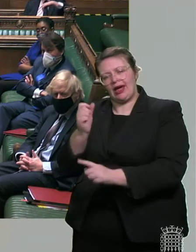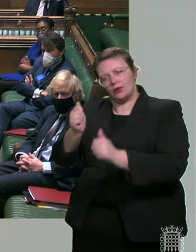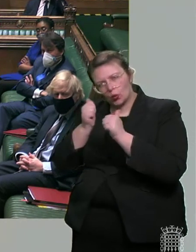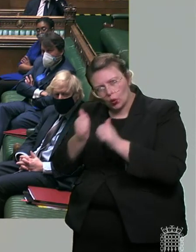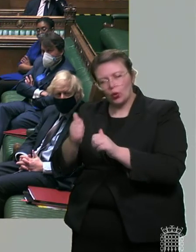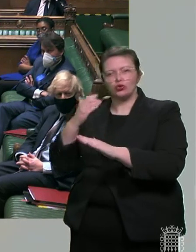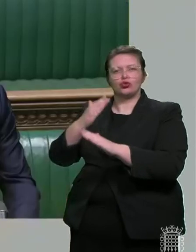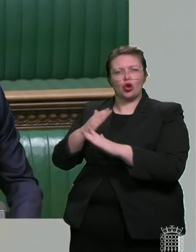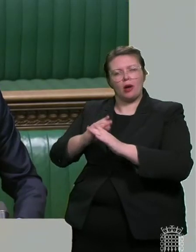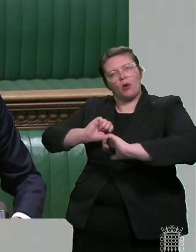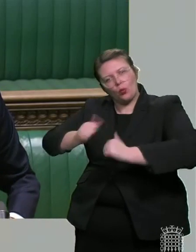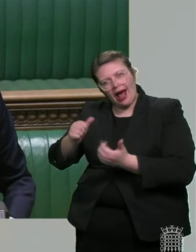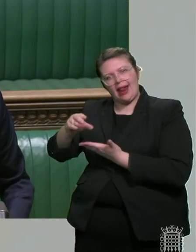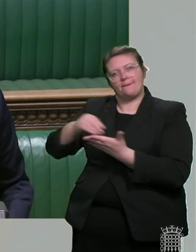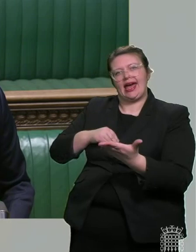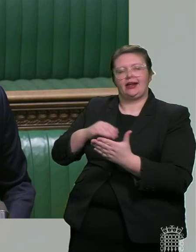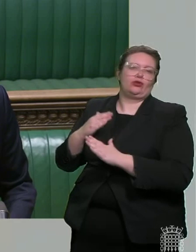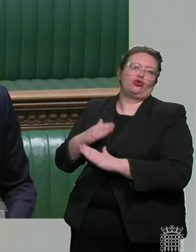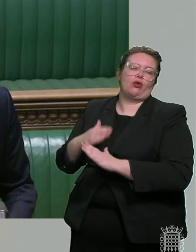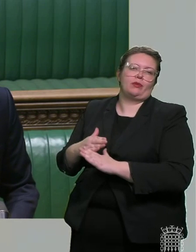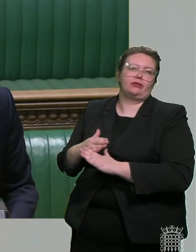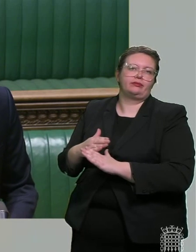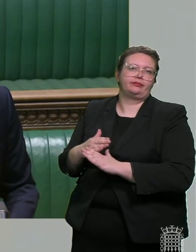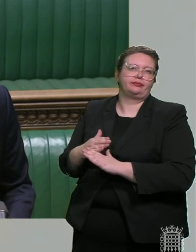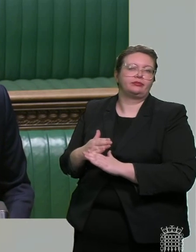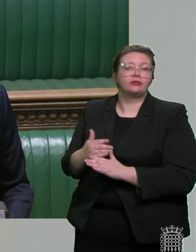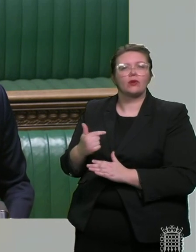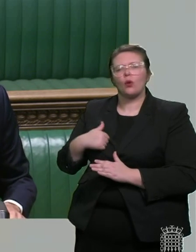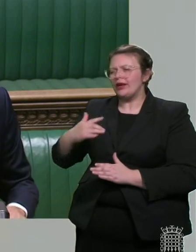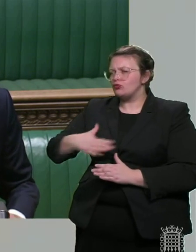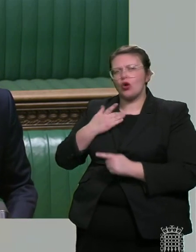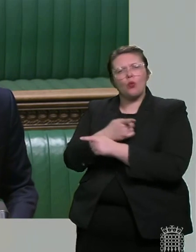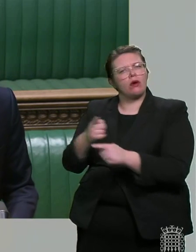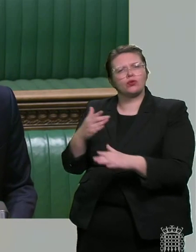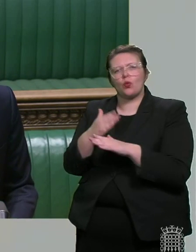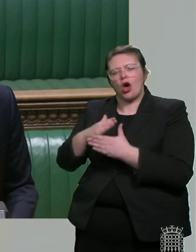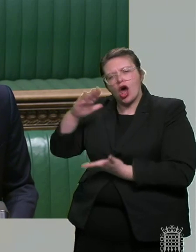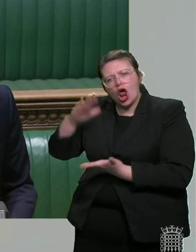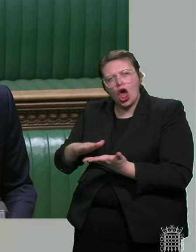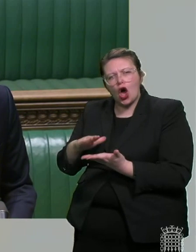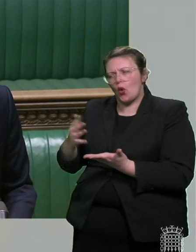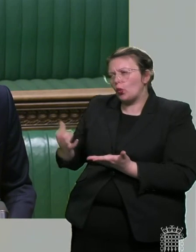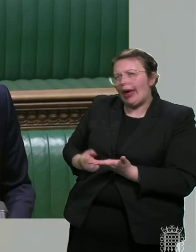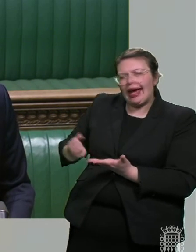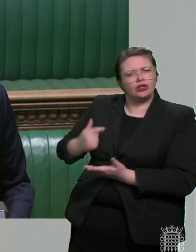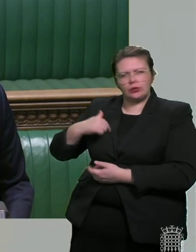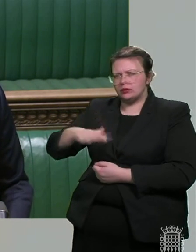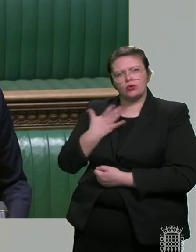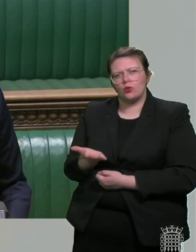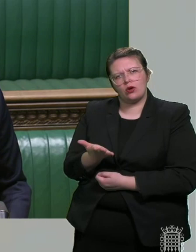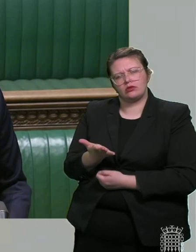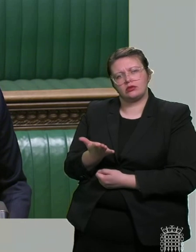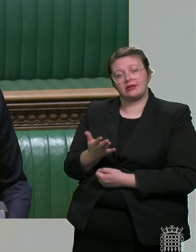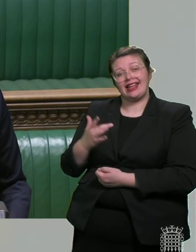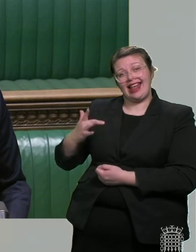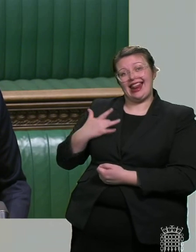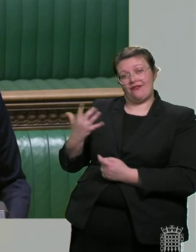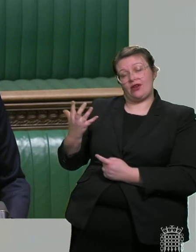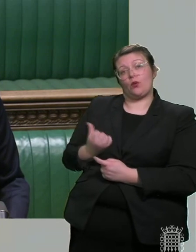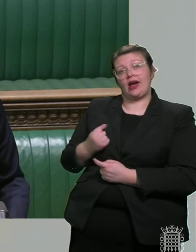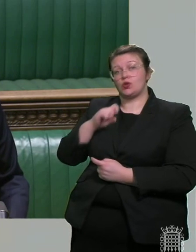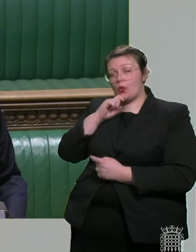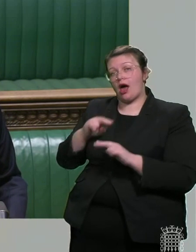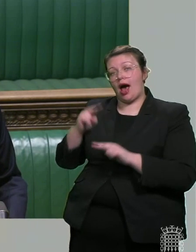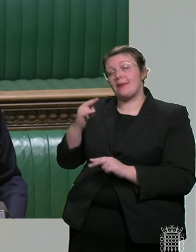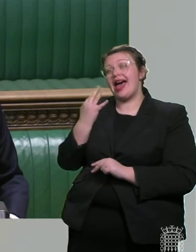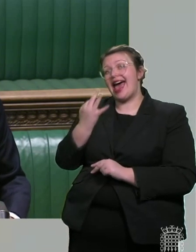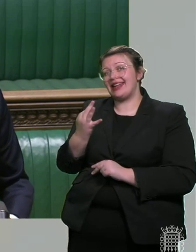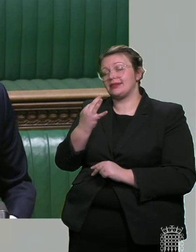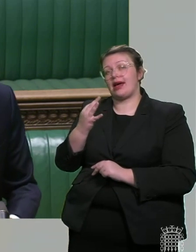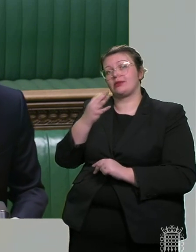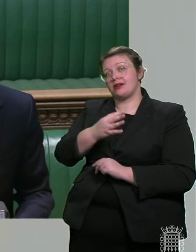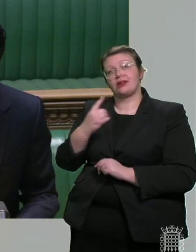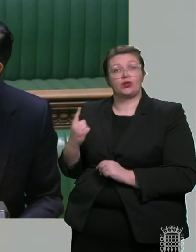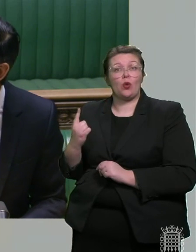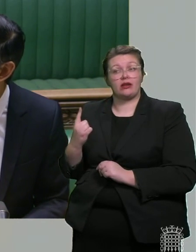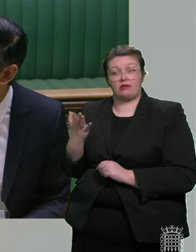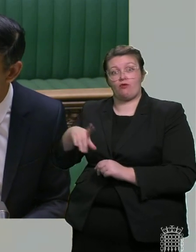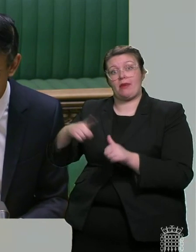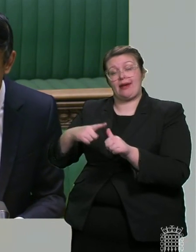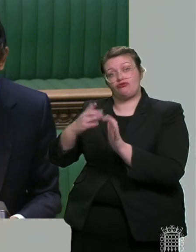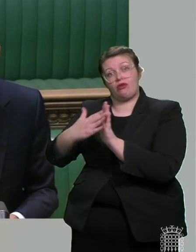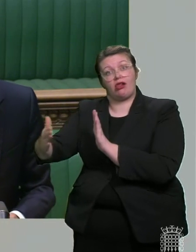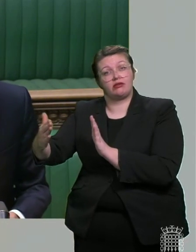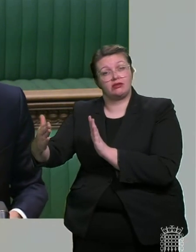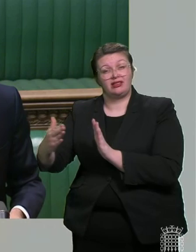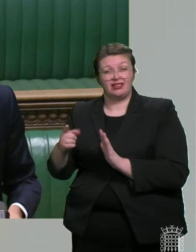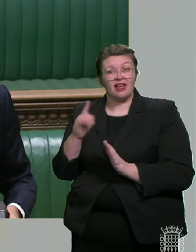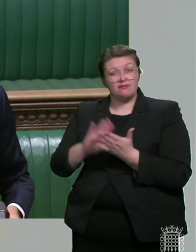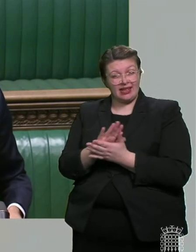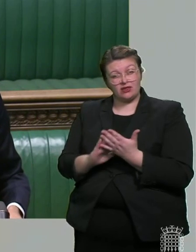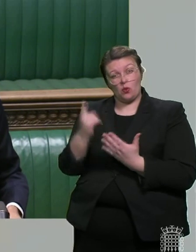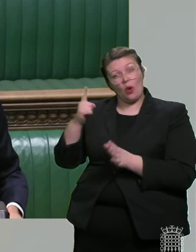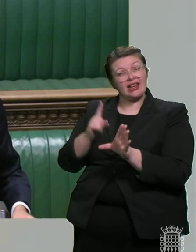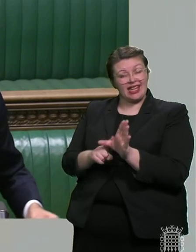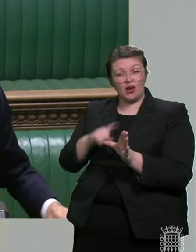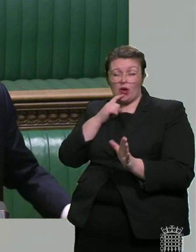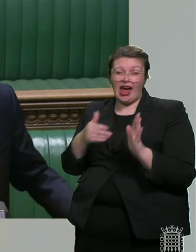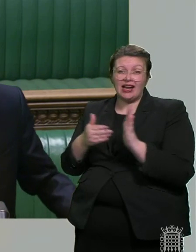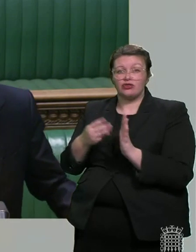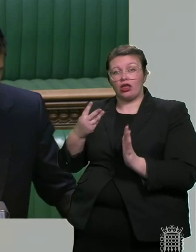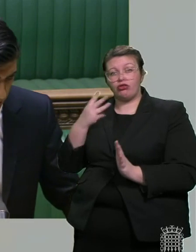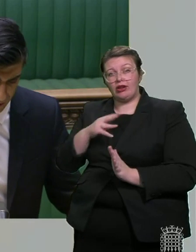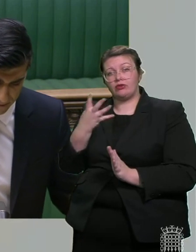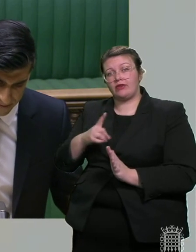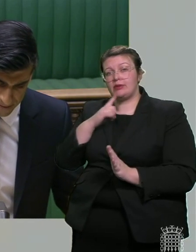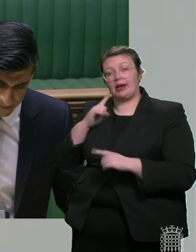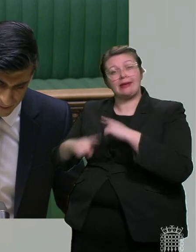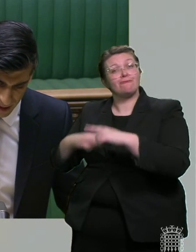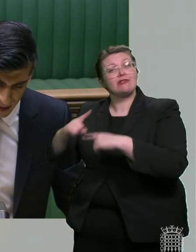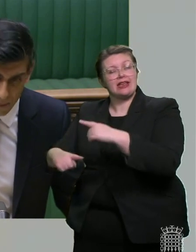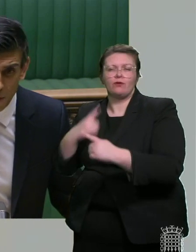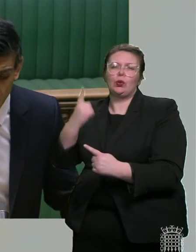We reaffirm our commitment to end low pay, by increasing the national living wage to £8.91 from April—an annual pay rise of almost £350 for someone working full time on the national living wage.